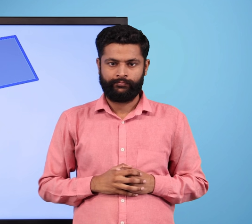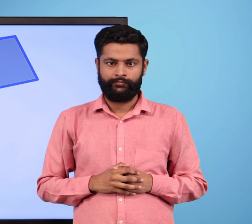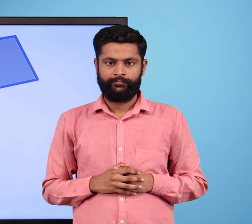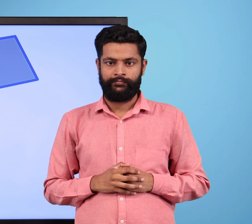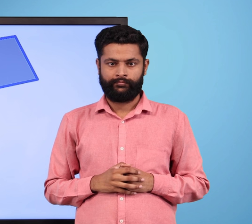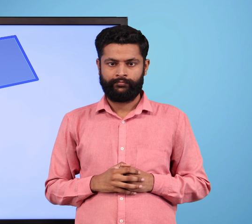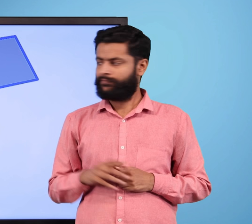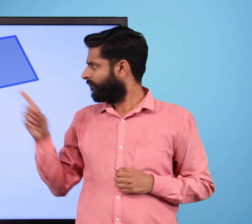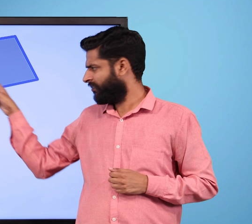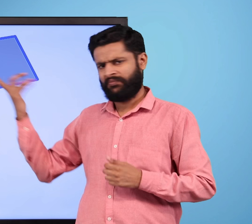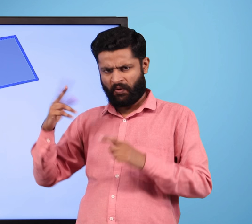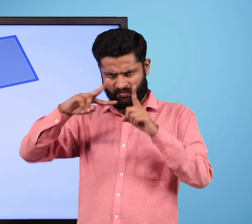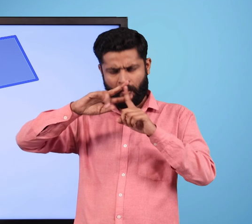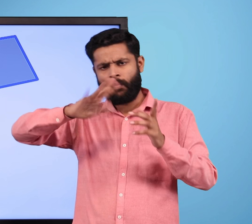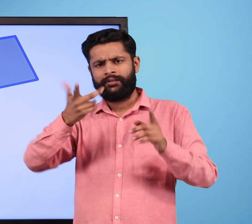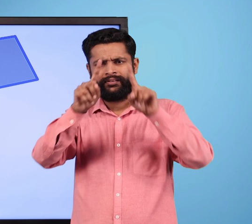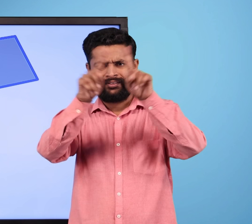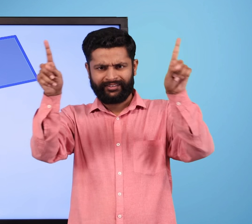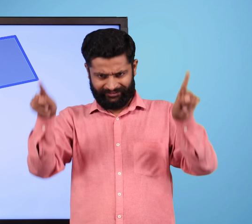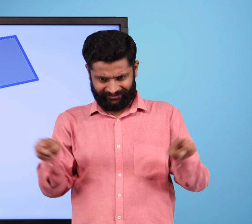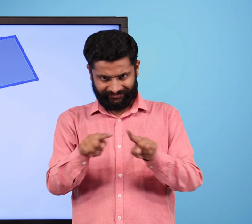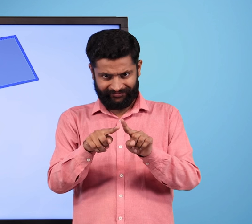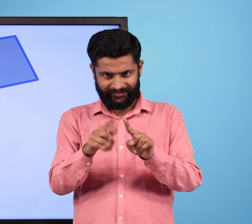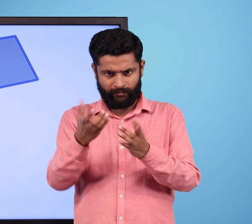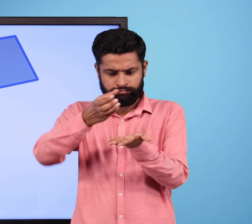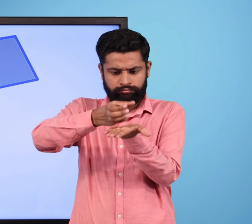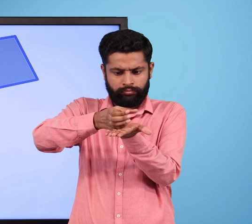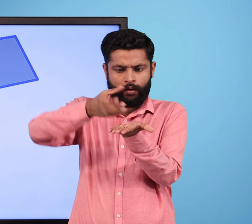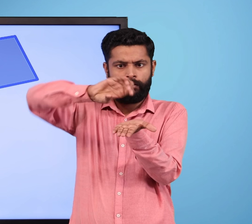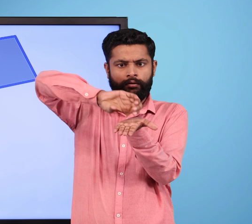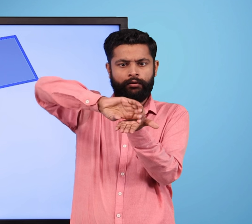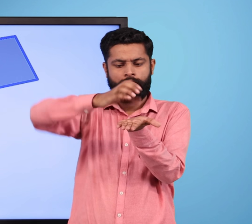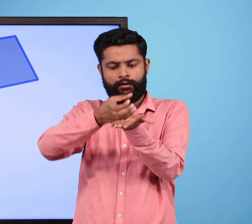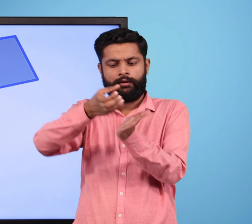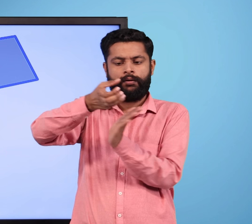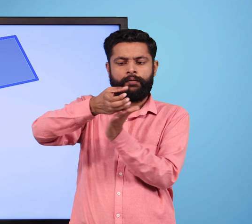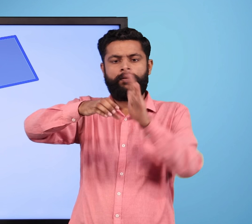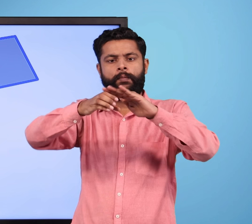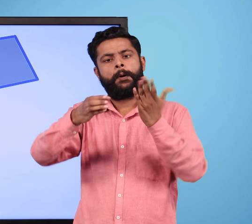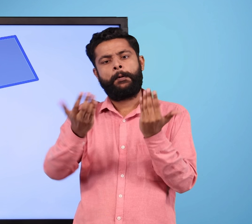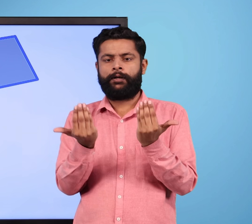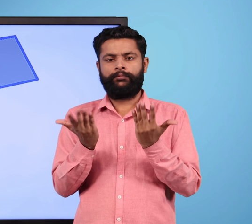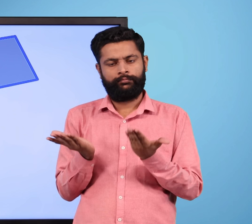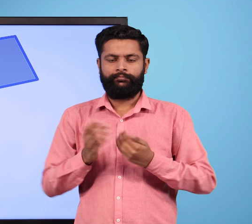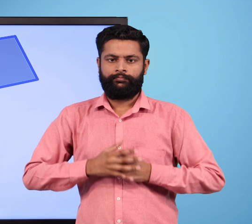If a prism has a rectangular base, it is a rectangular prism.